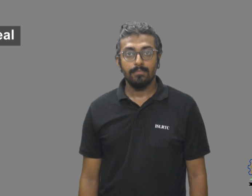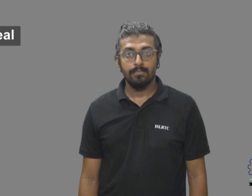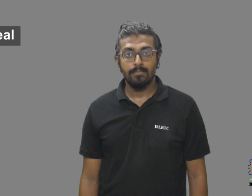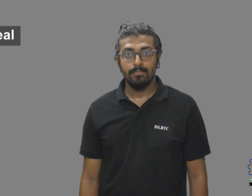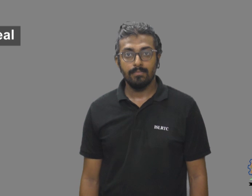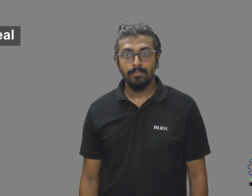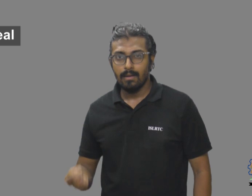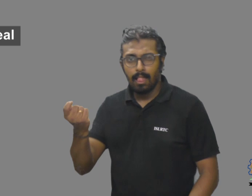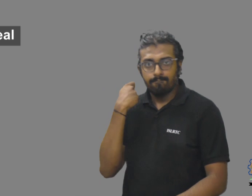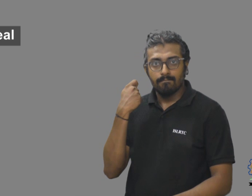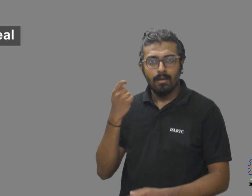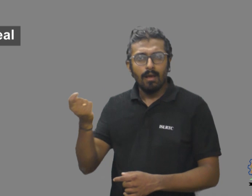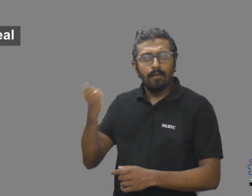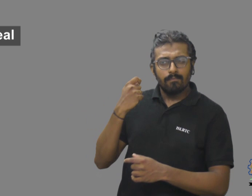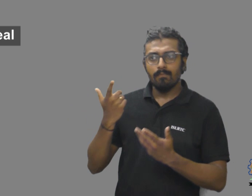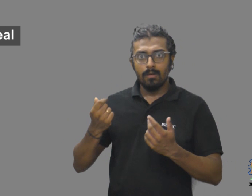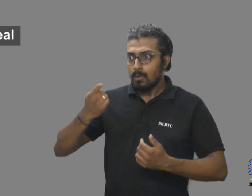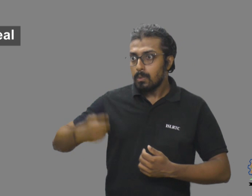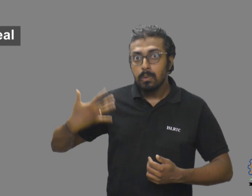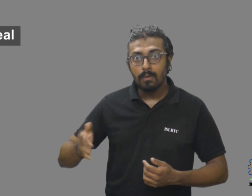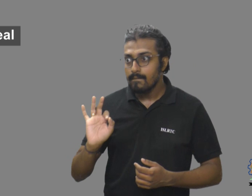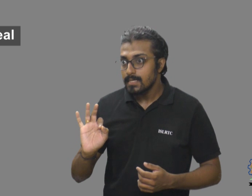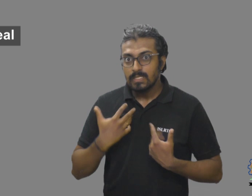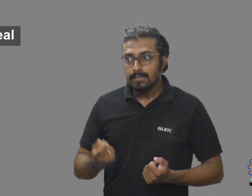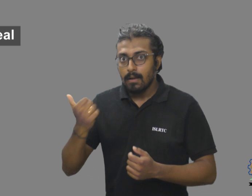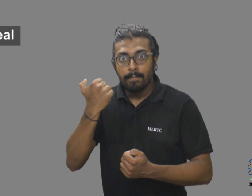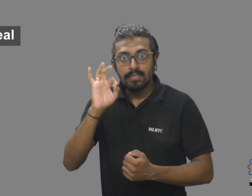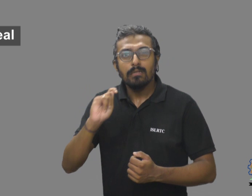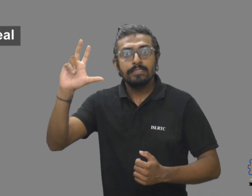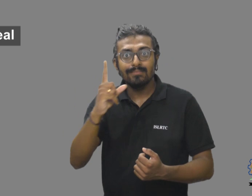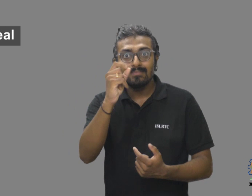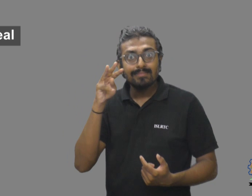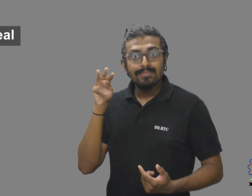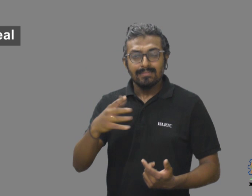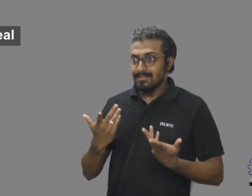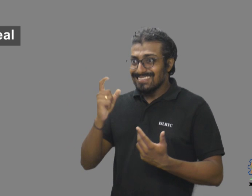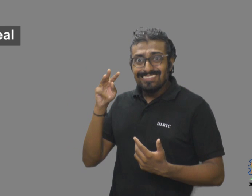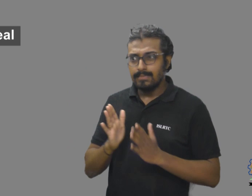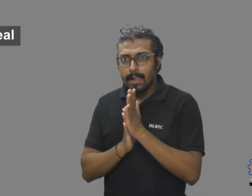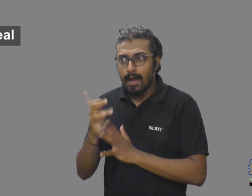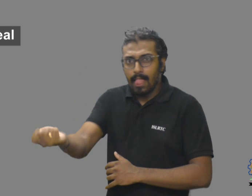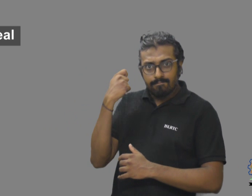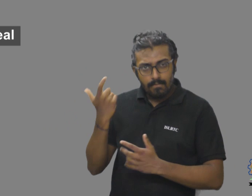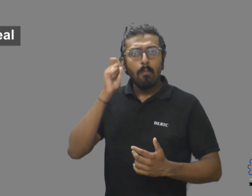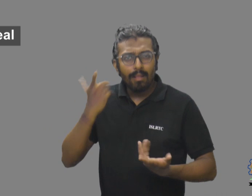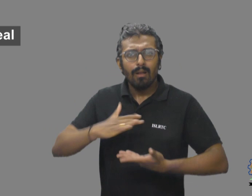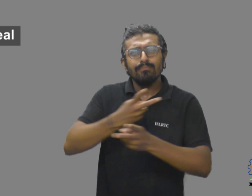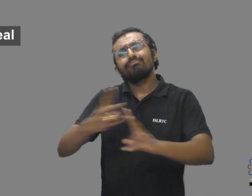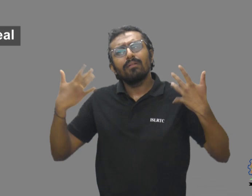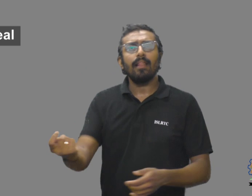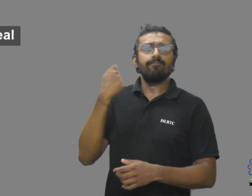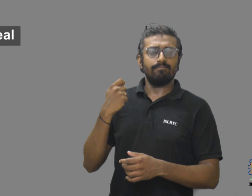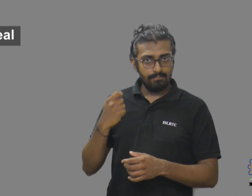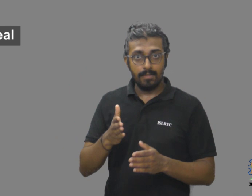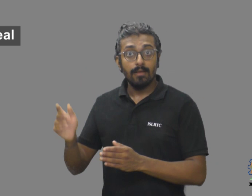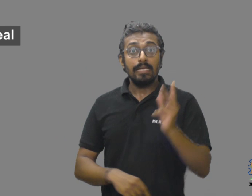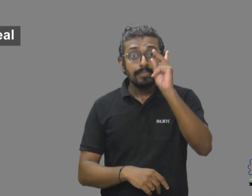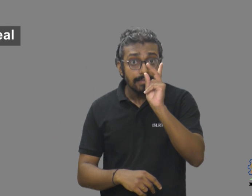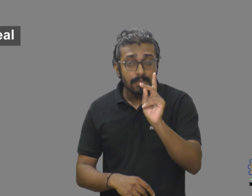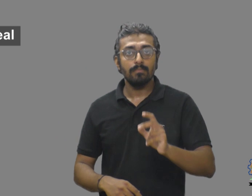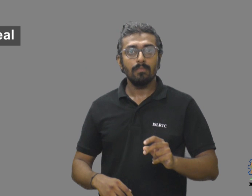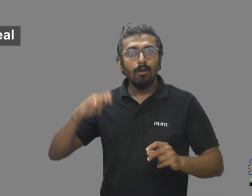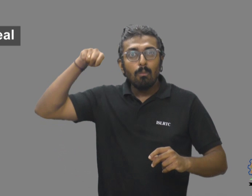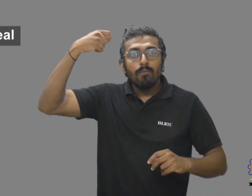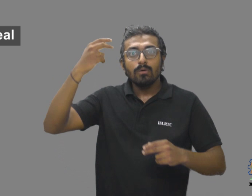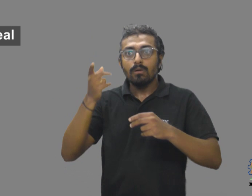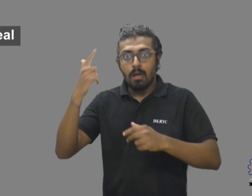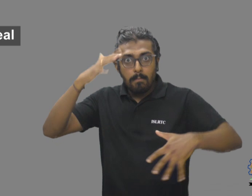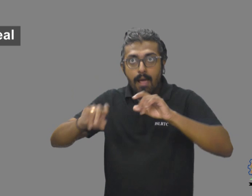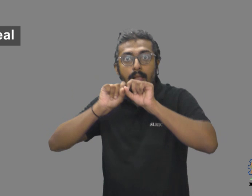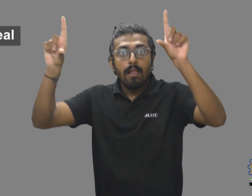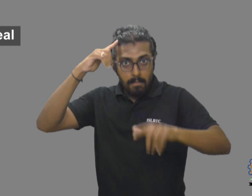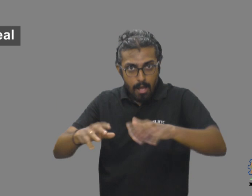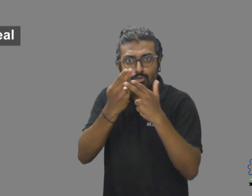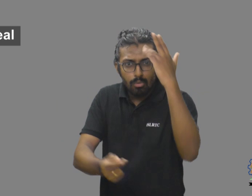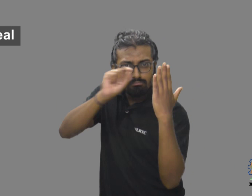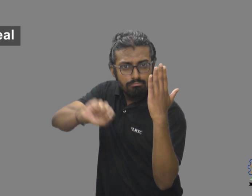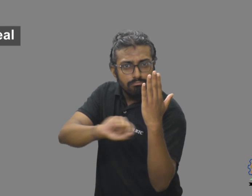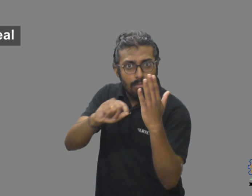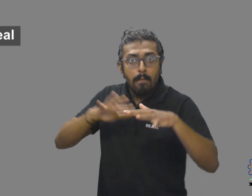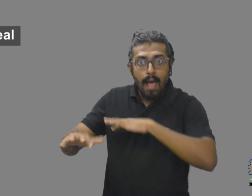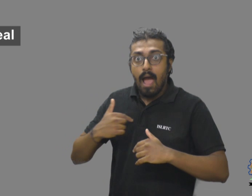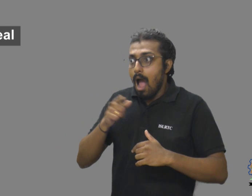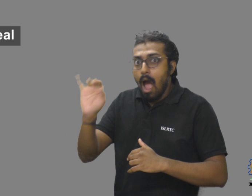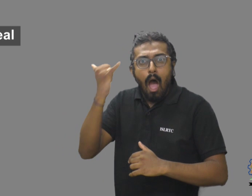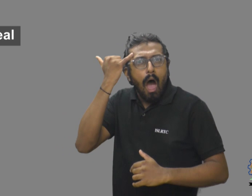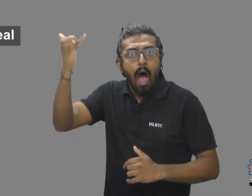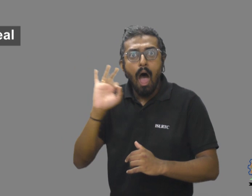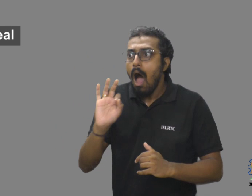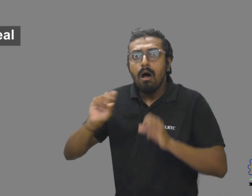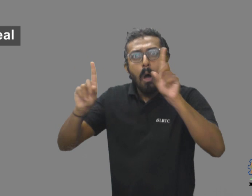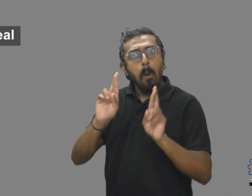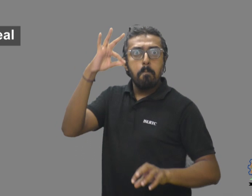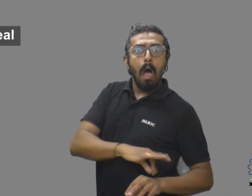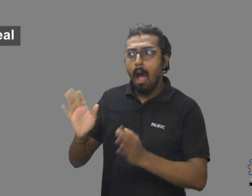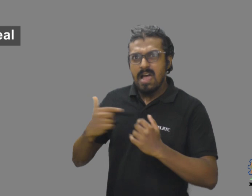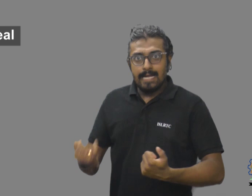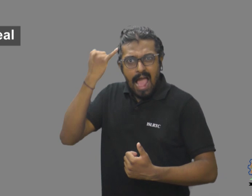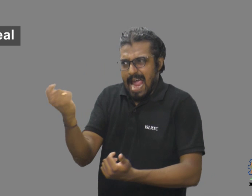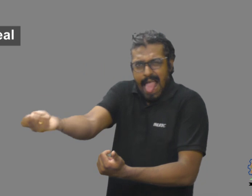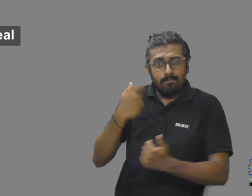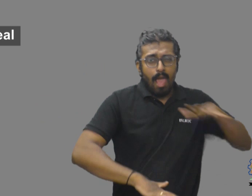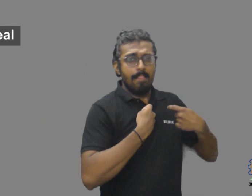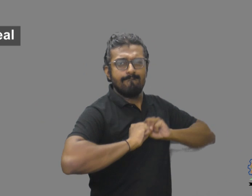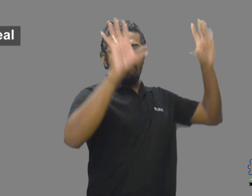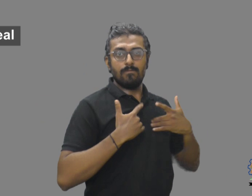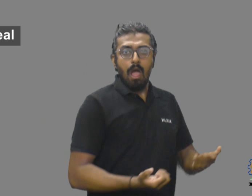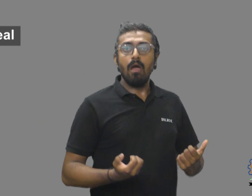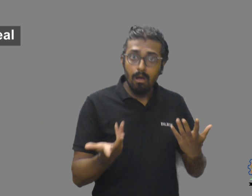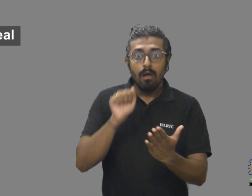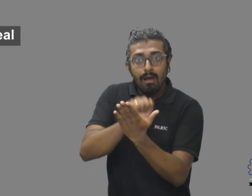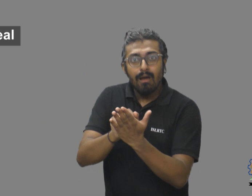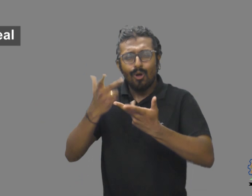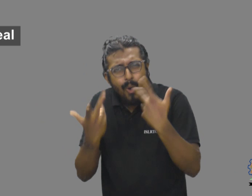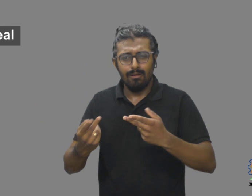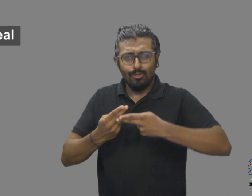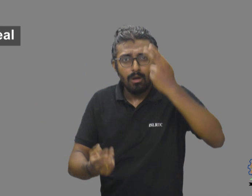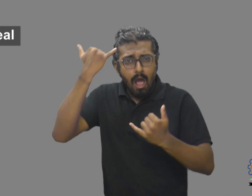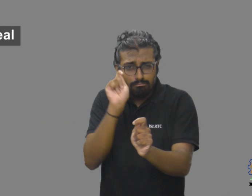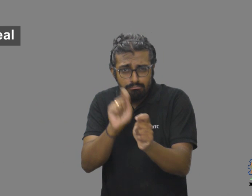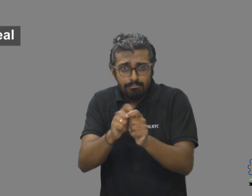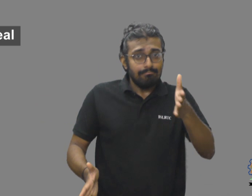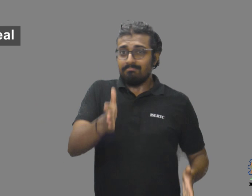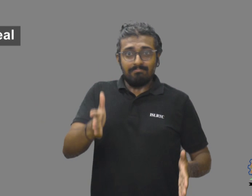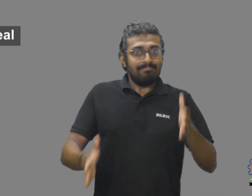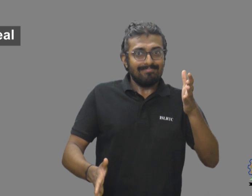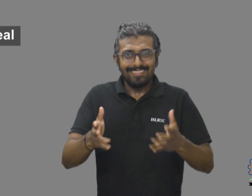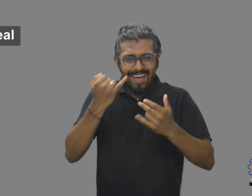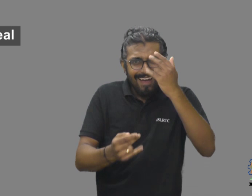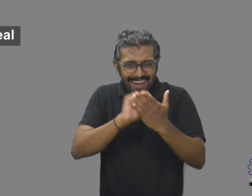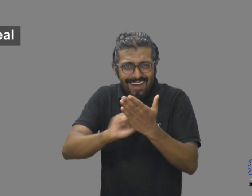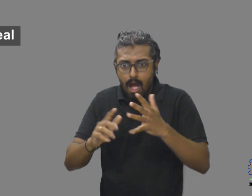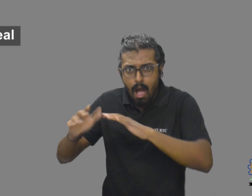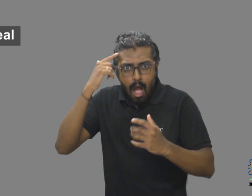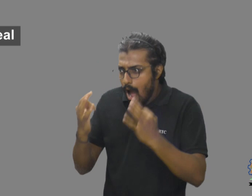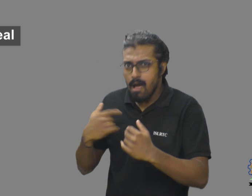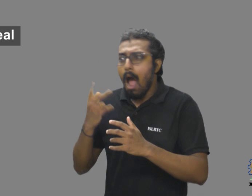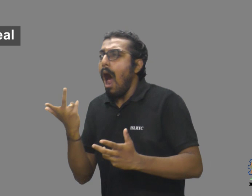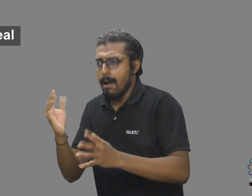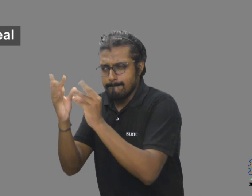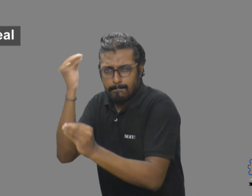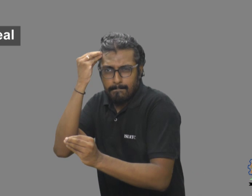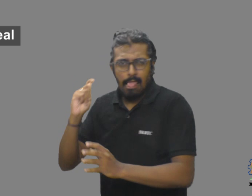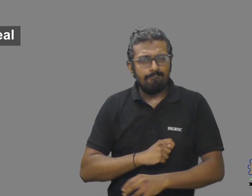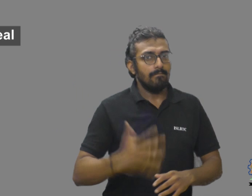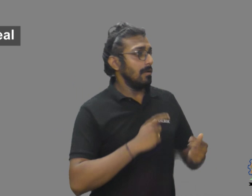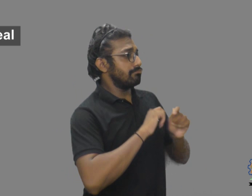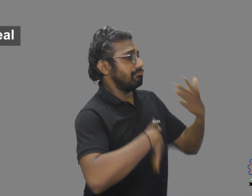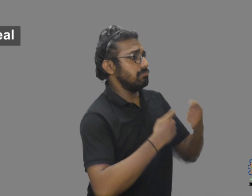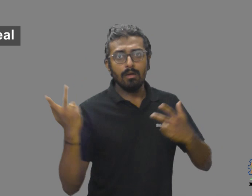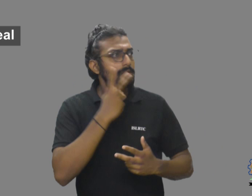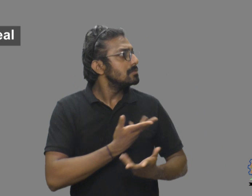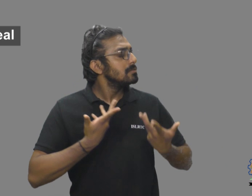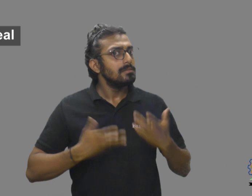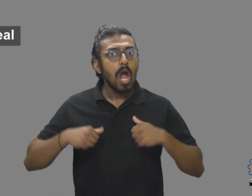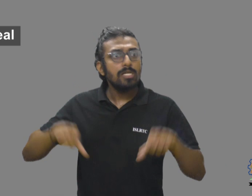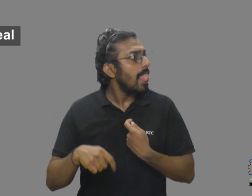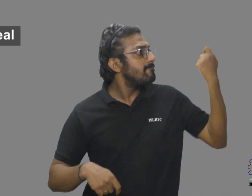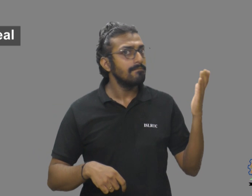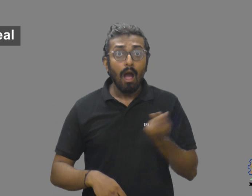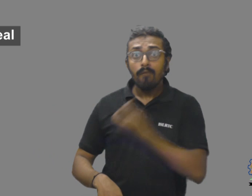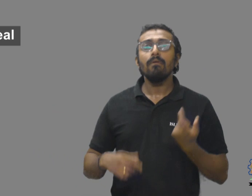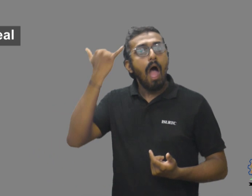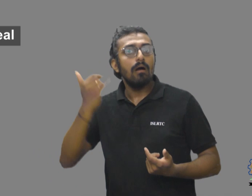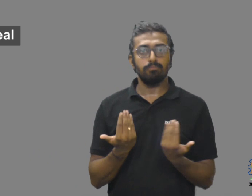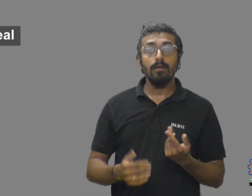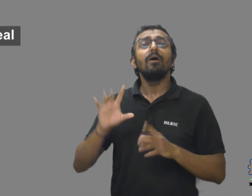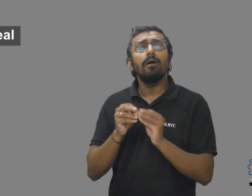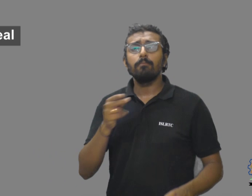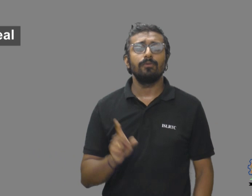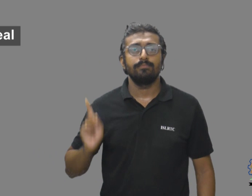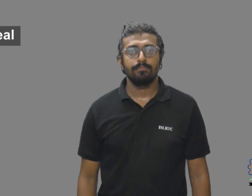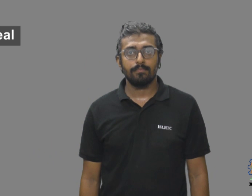Steal